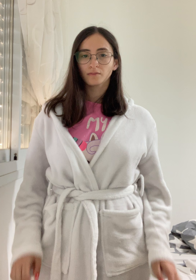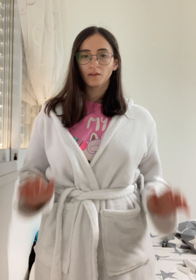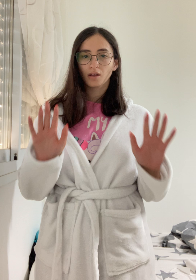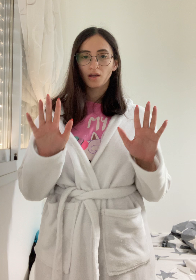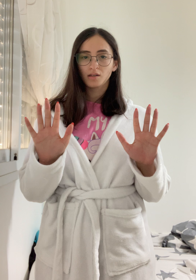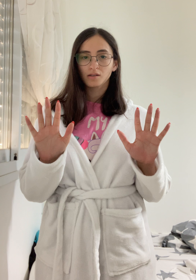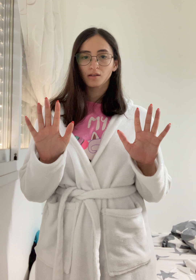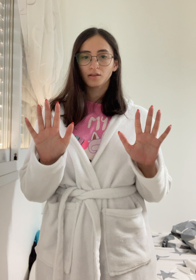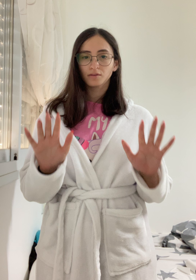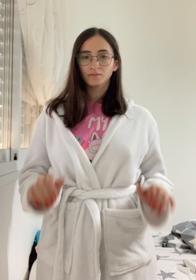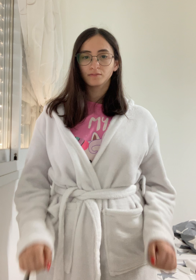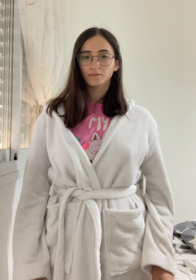עשר